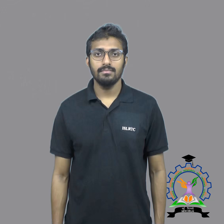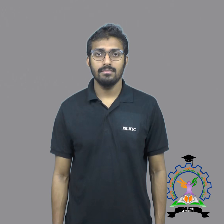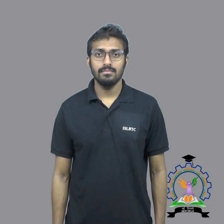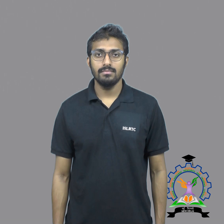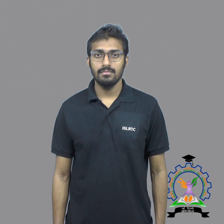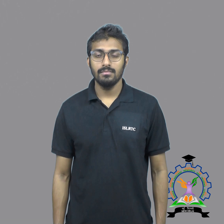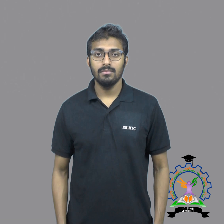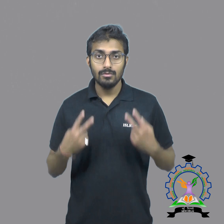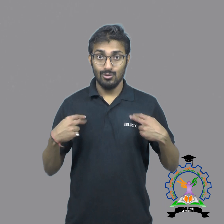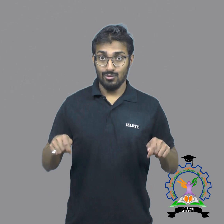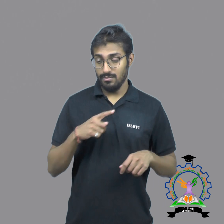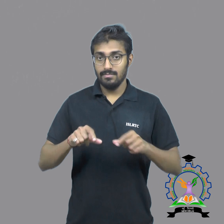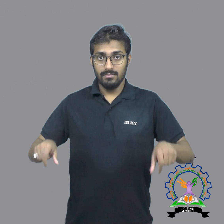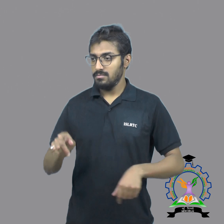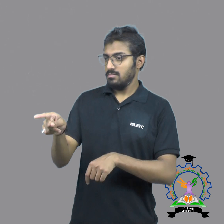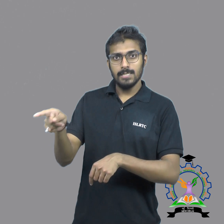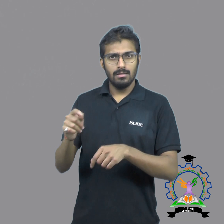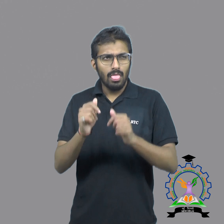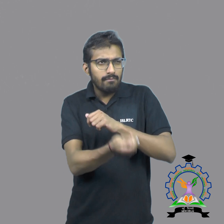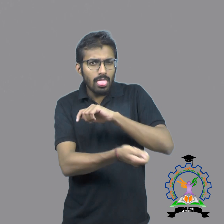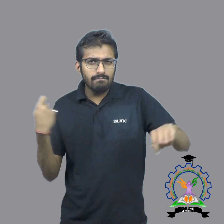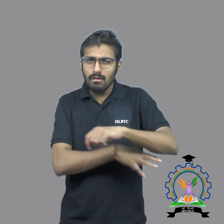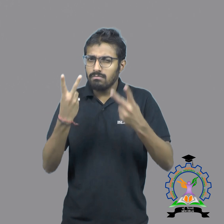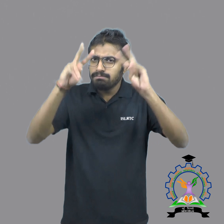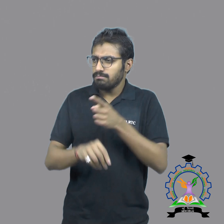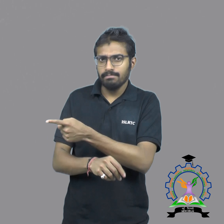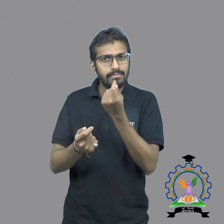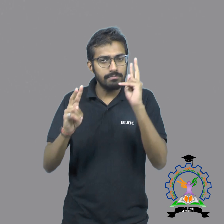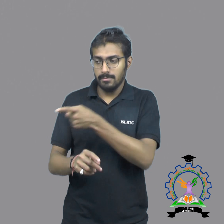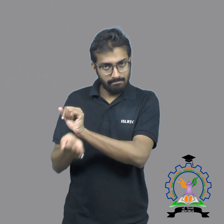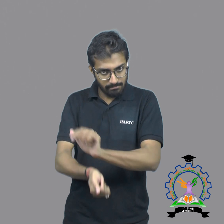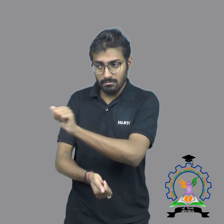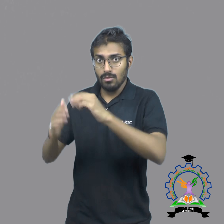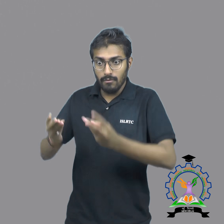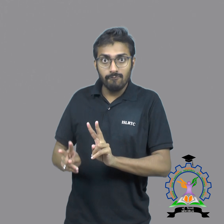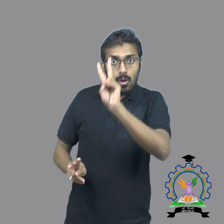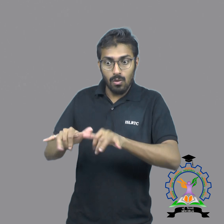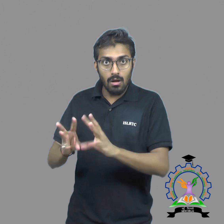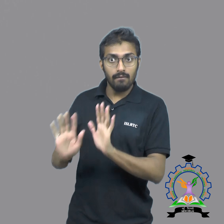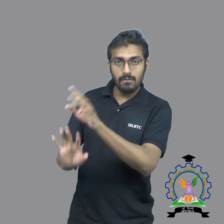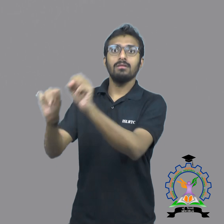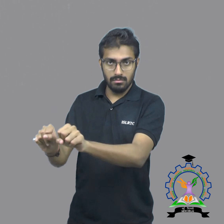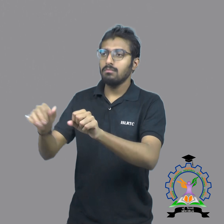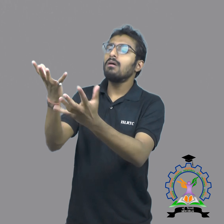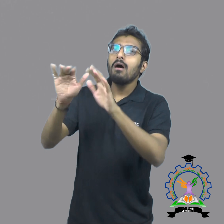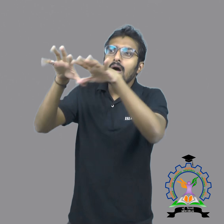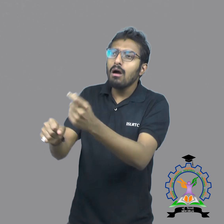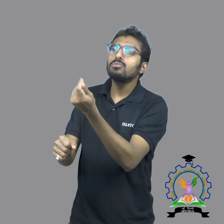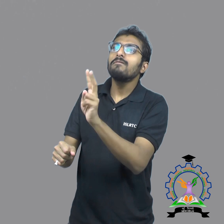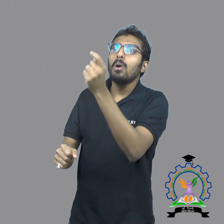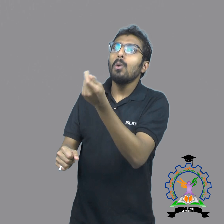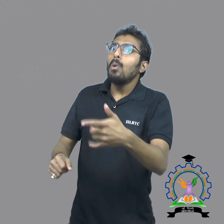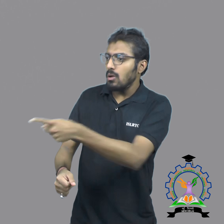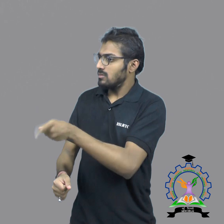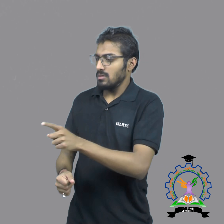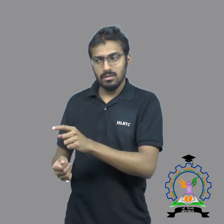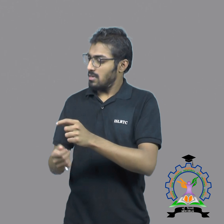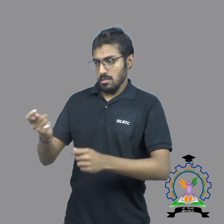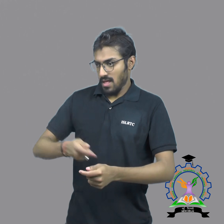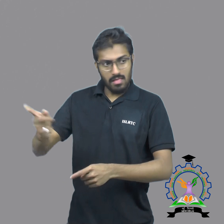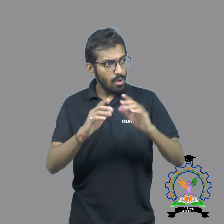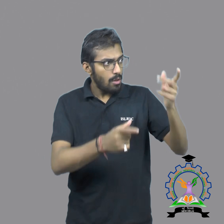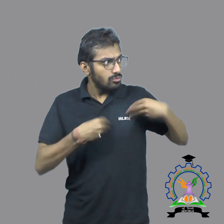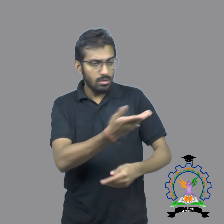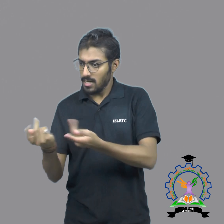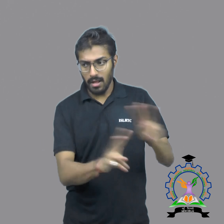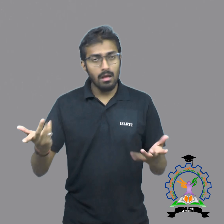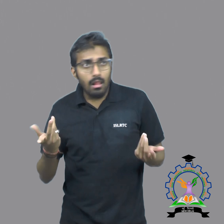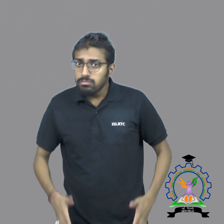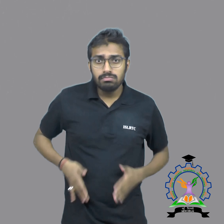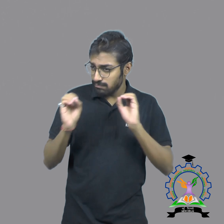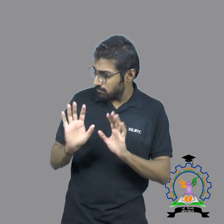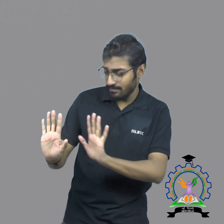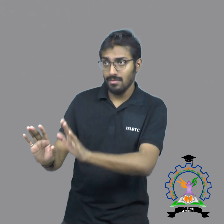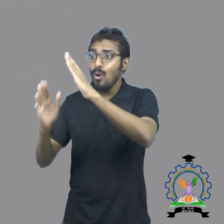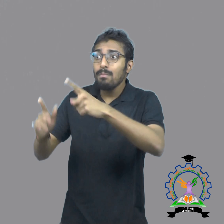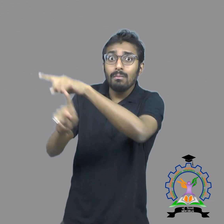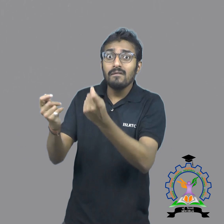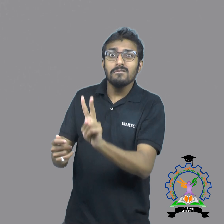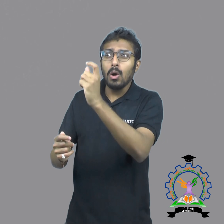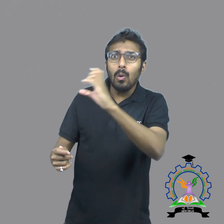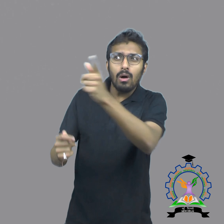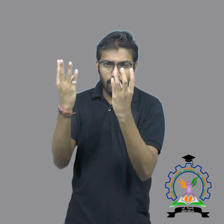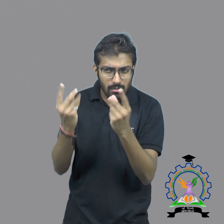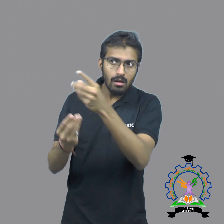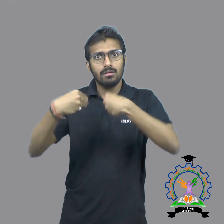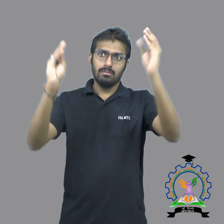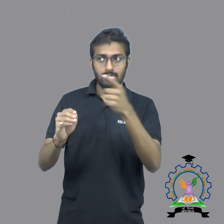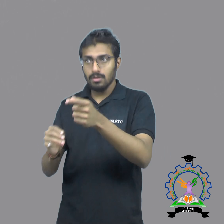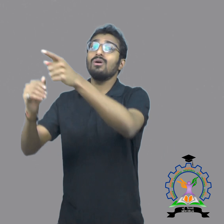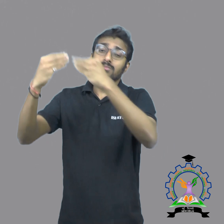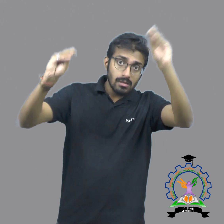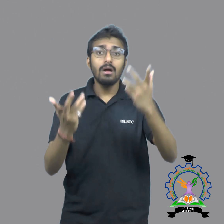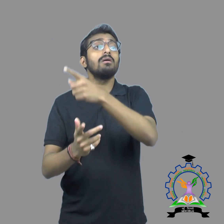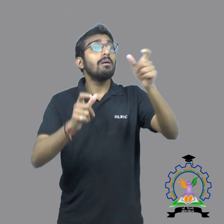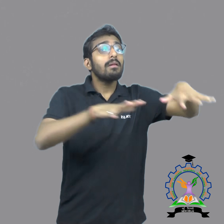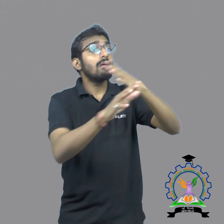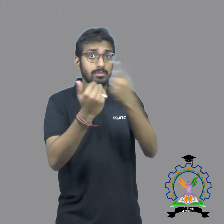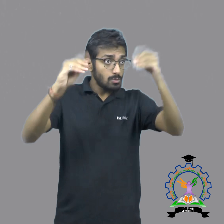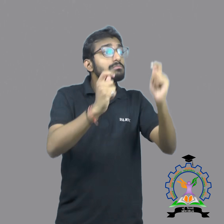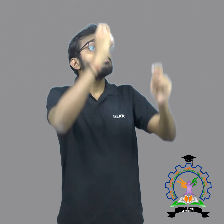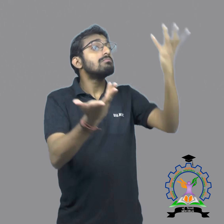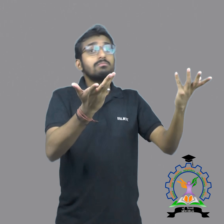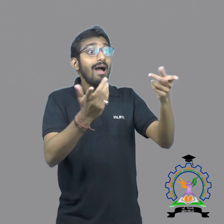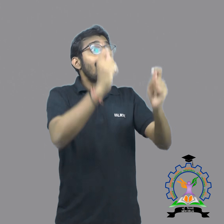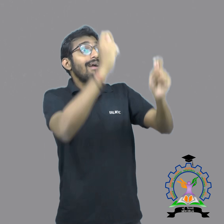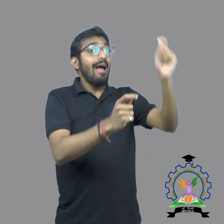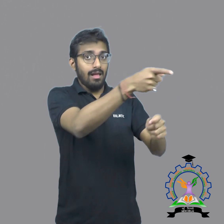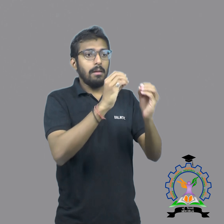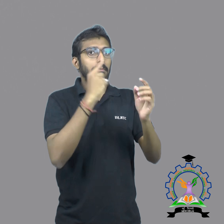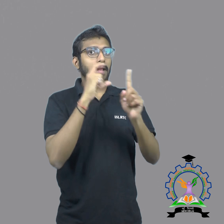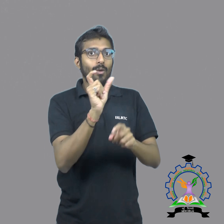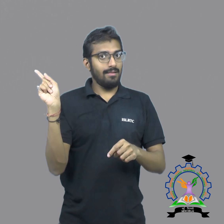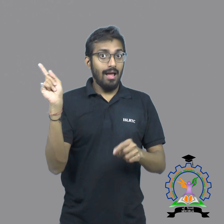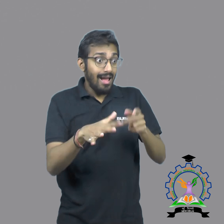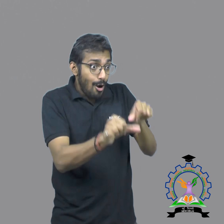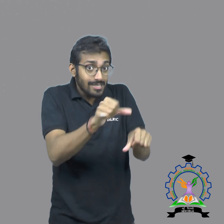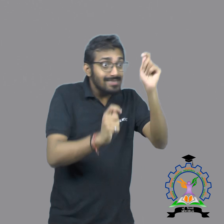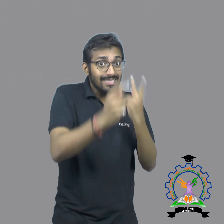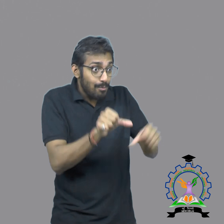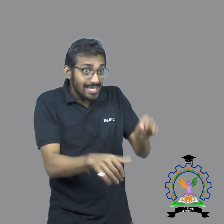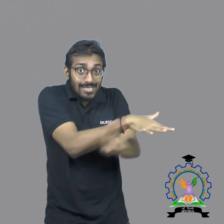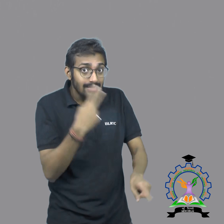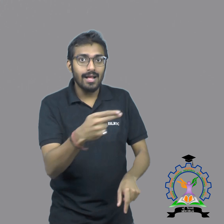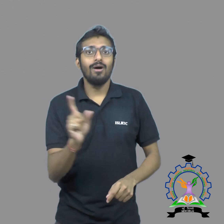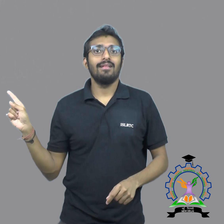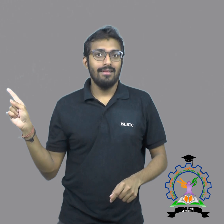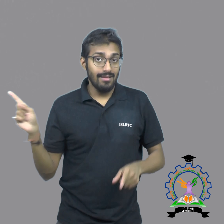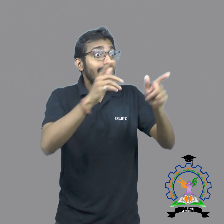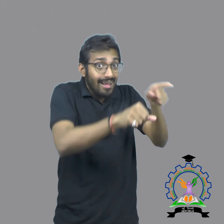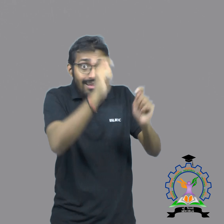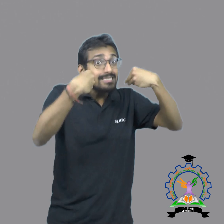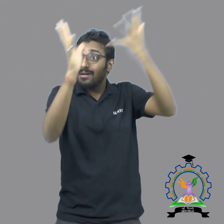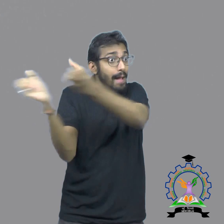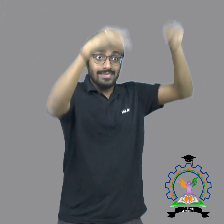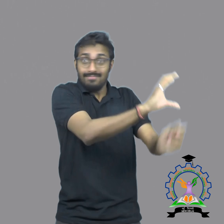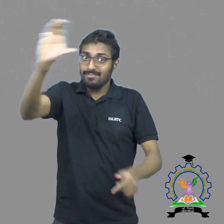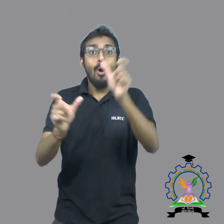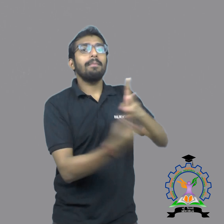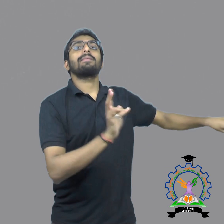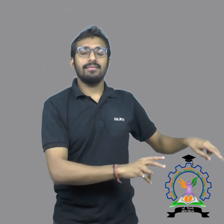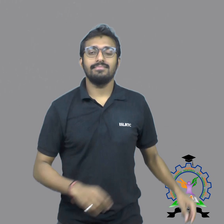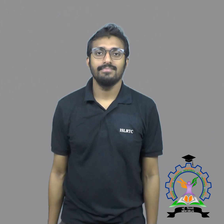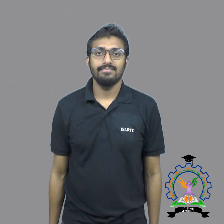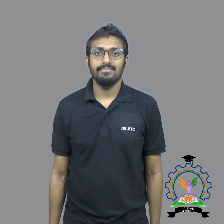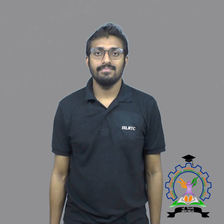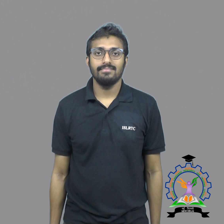Bid Auction